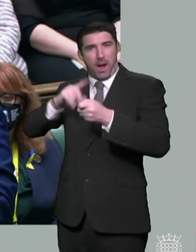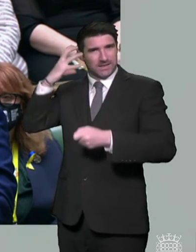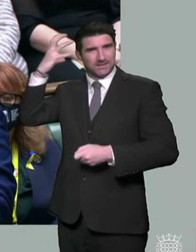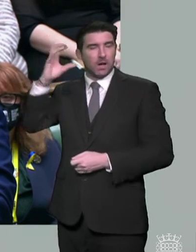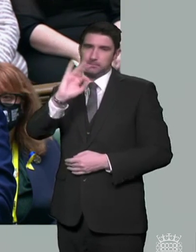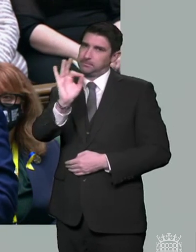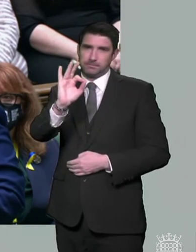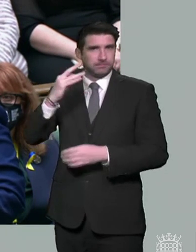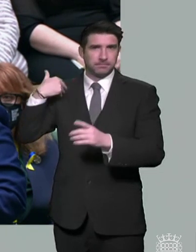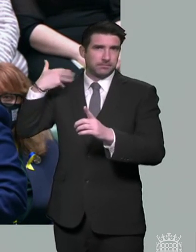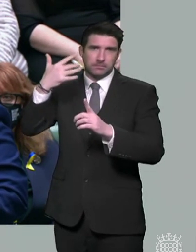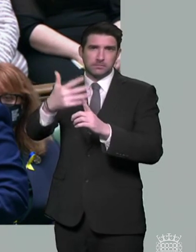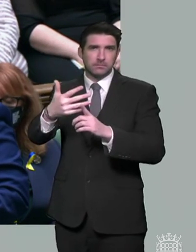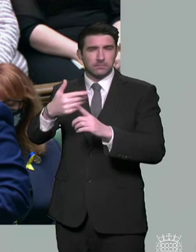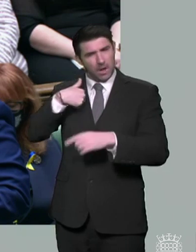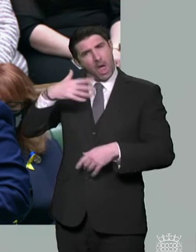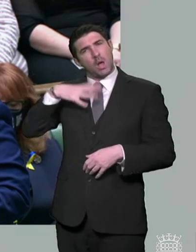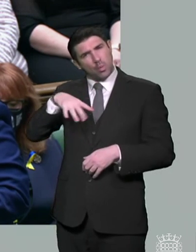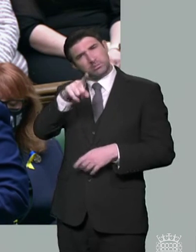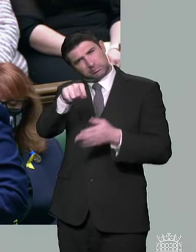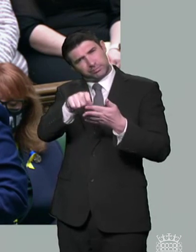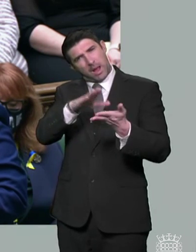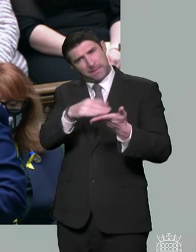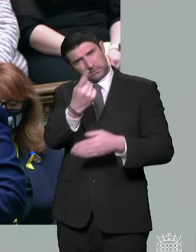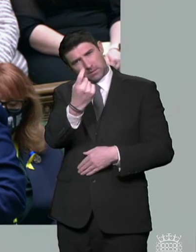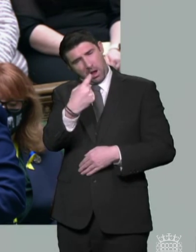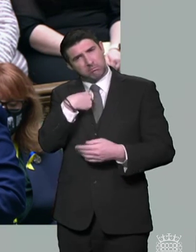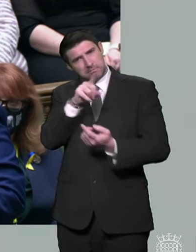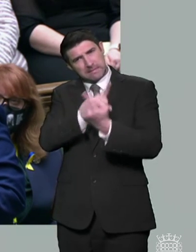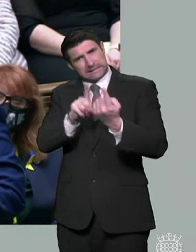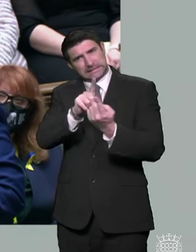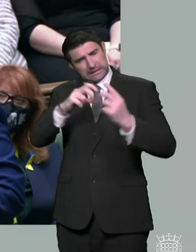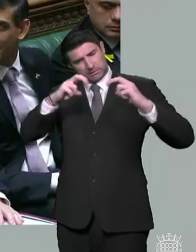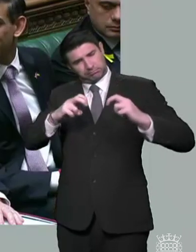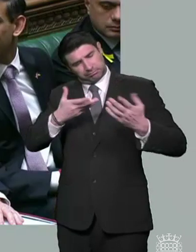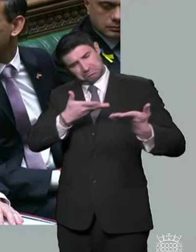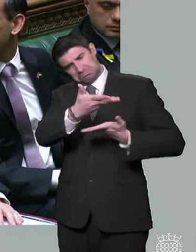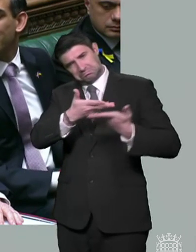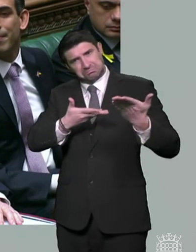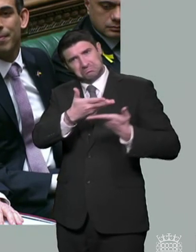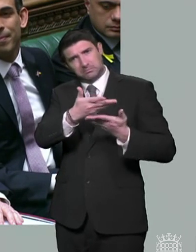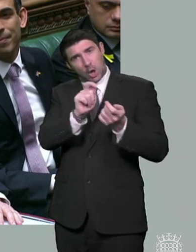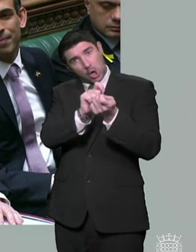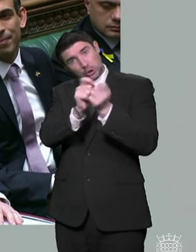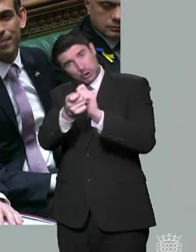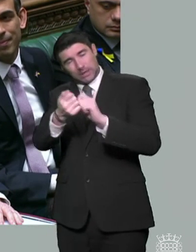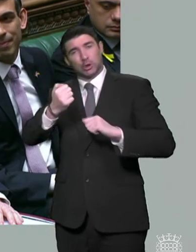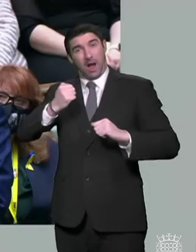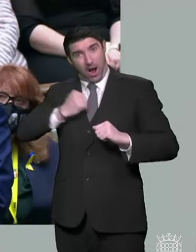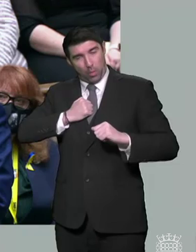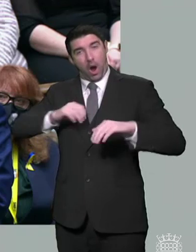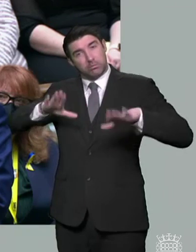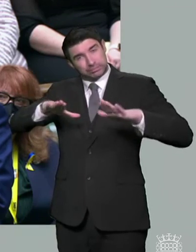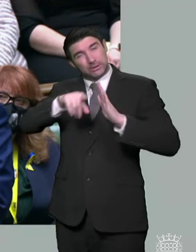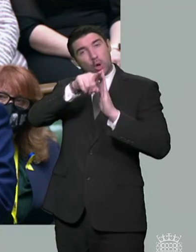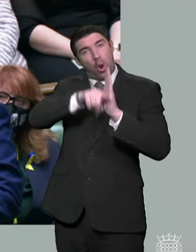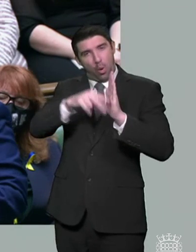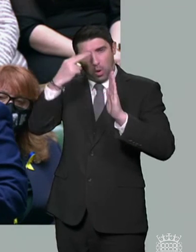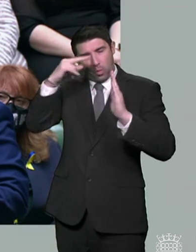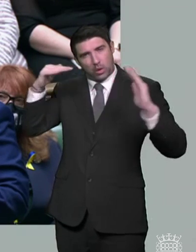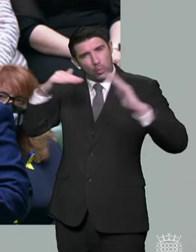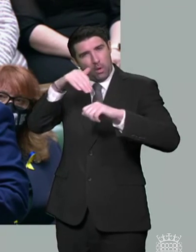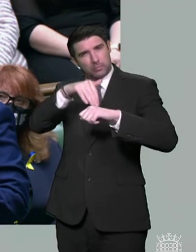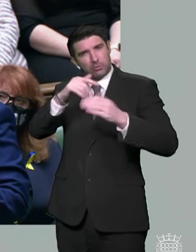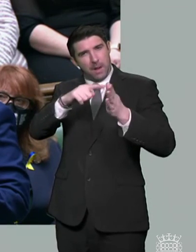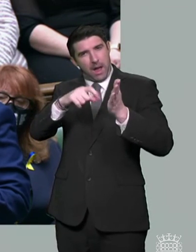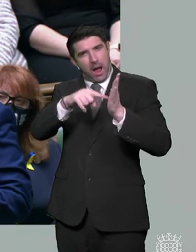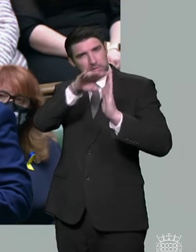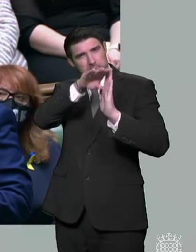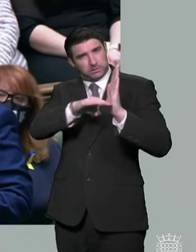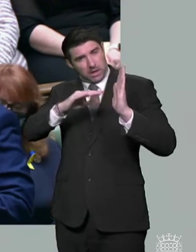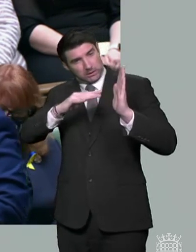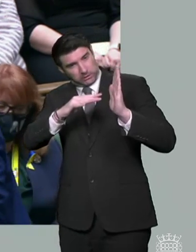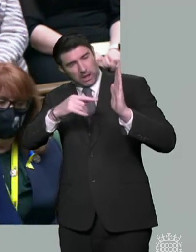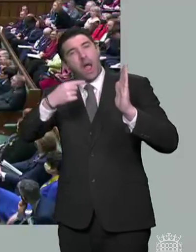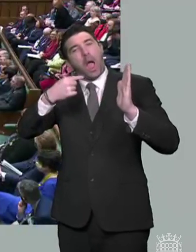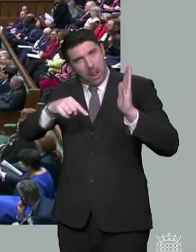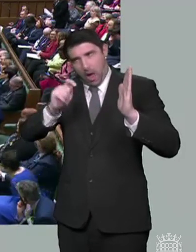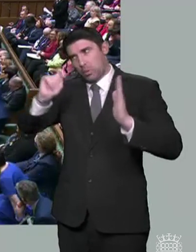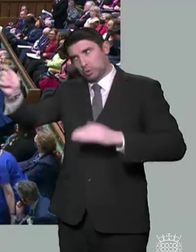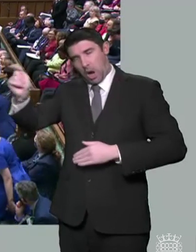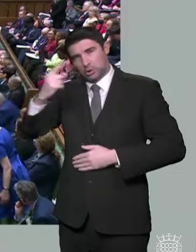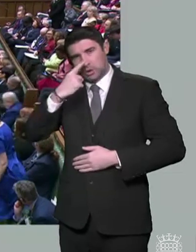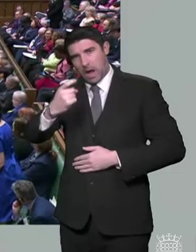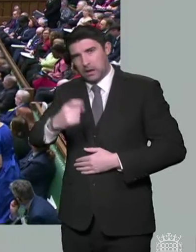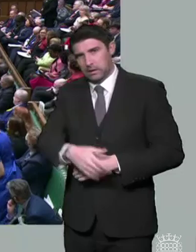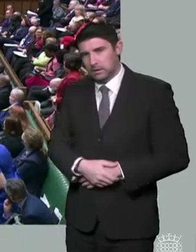Will the Prime Minister meet with me to discuss this, and will he amend the UK War Crimes Act 1991 and support the International Criminal Court prosecution of Putin for his crimes of aggression against the people of Ukraine?